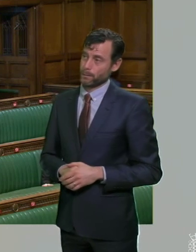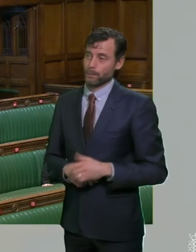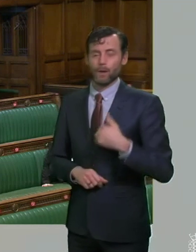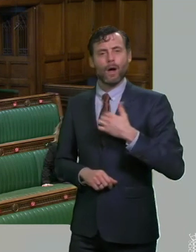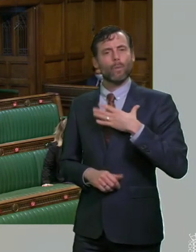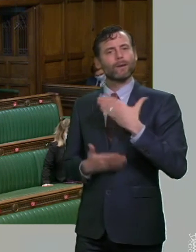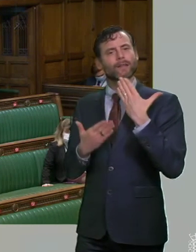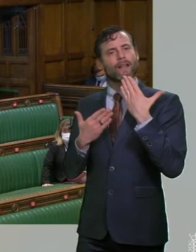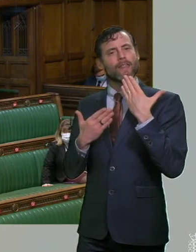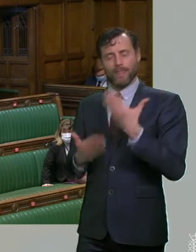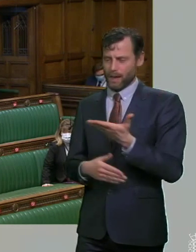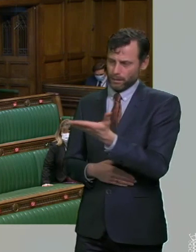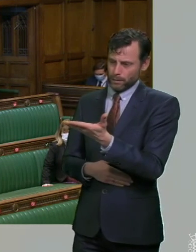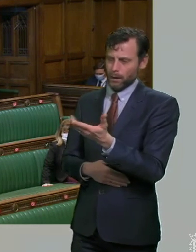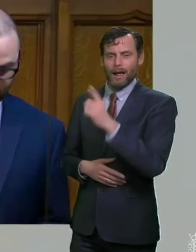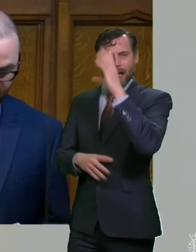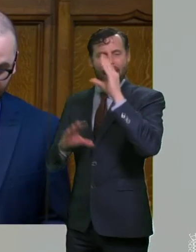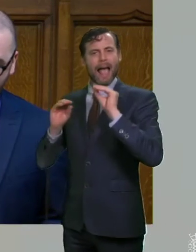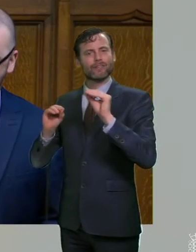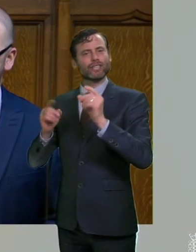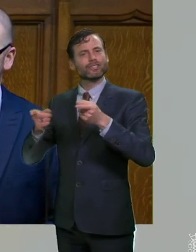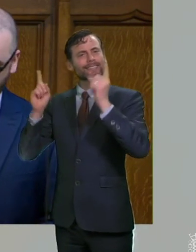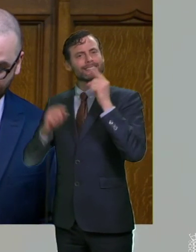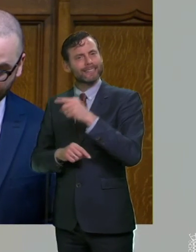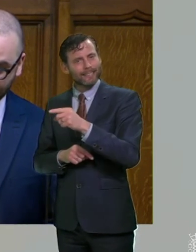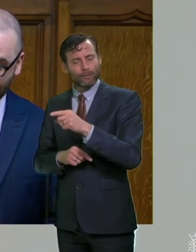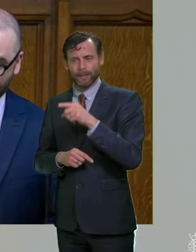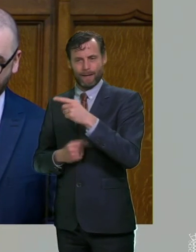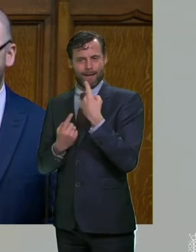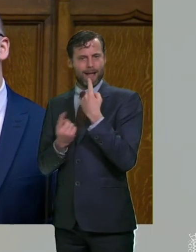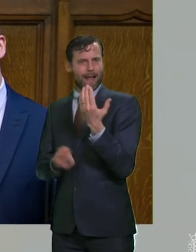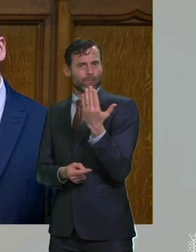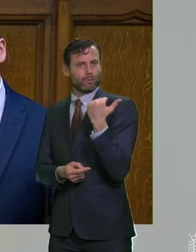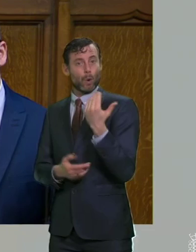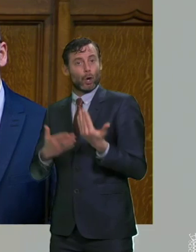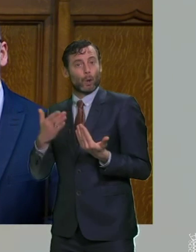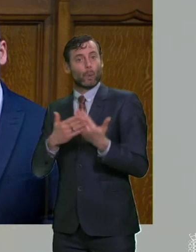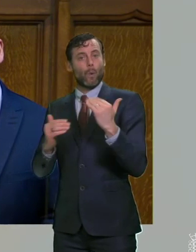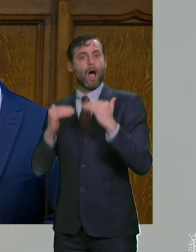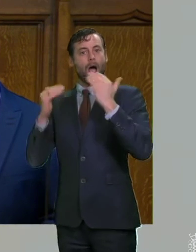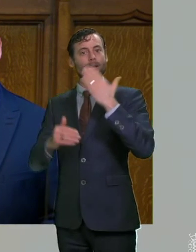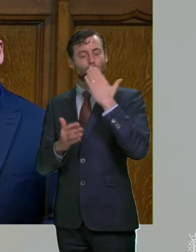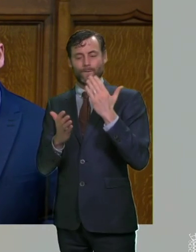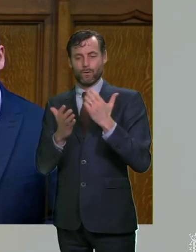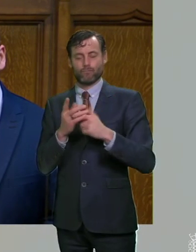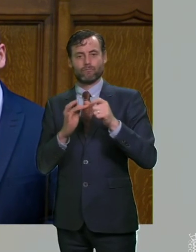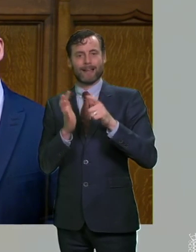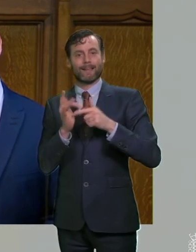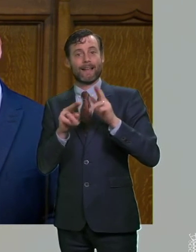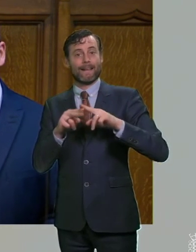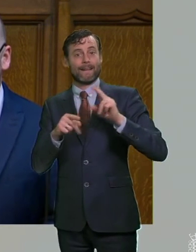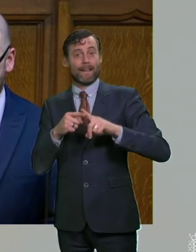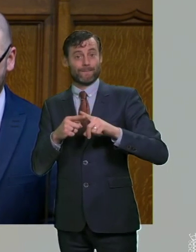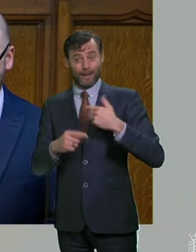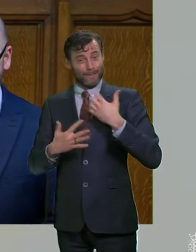I start by thanking my right honourable Friend the Education Secretary for his announcement of a new high school for Radcliffe, on the back of my campaign.